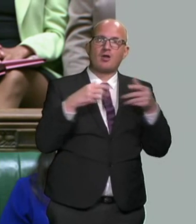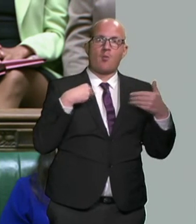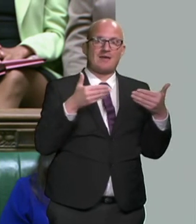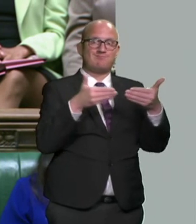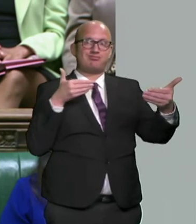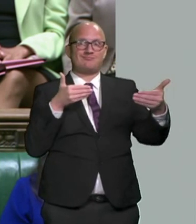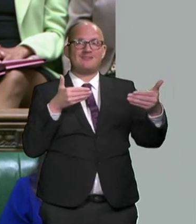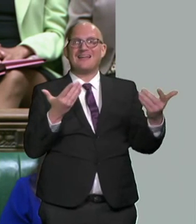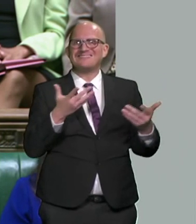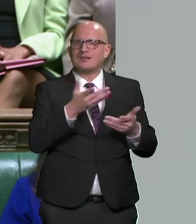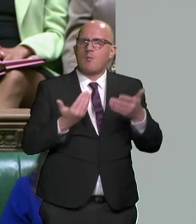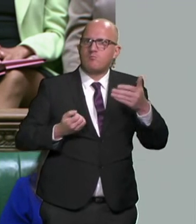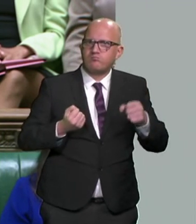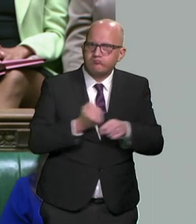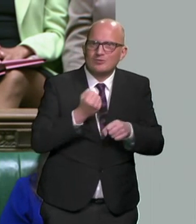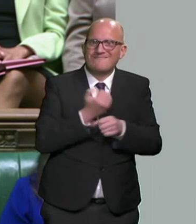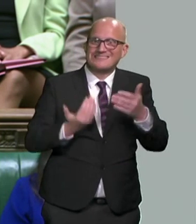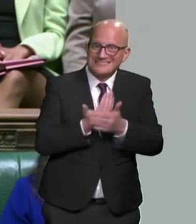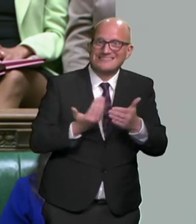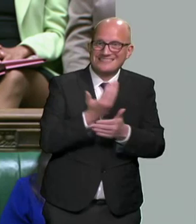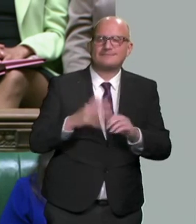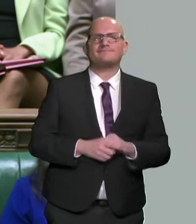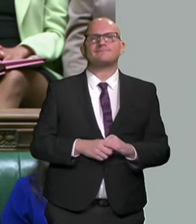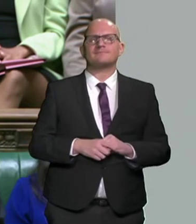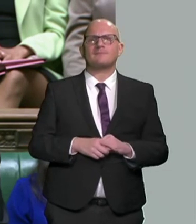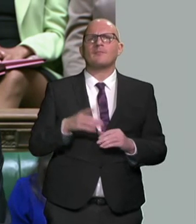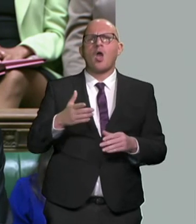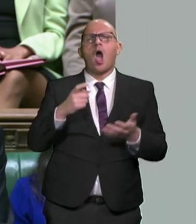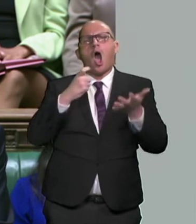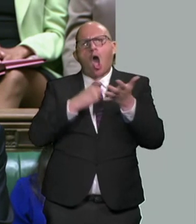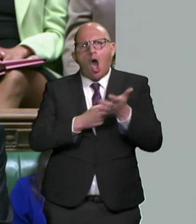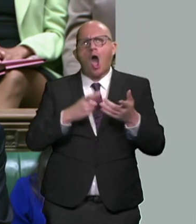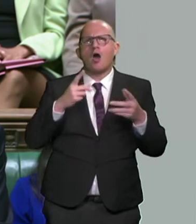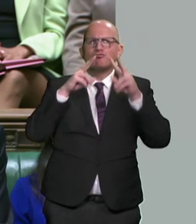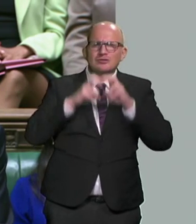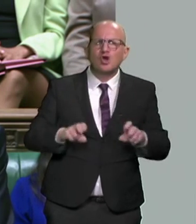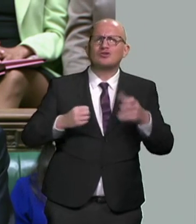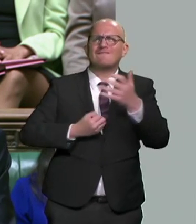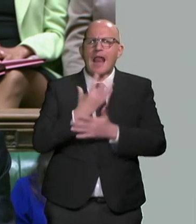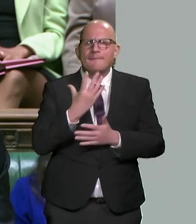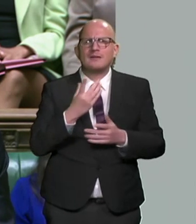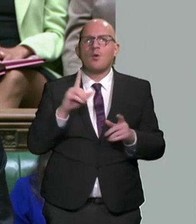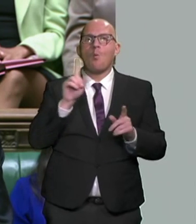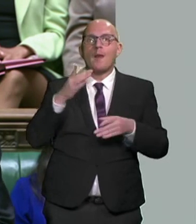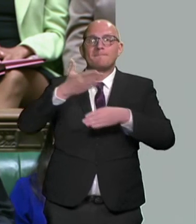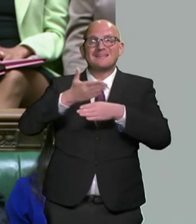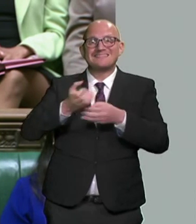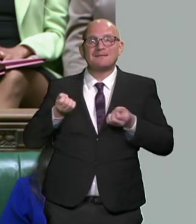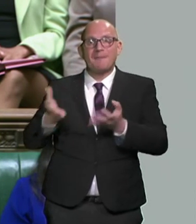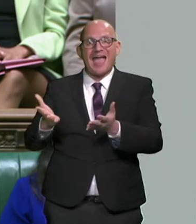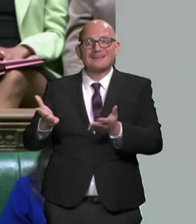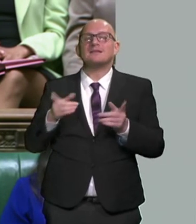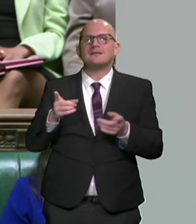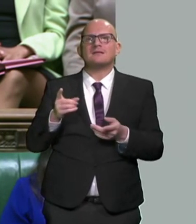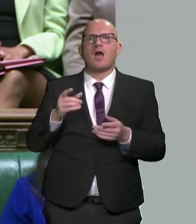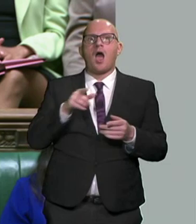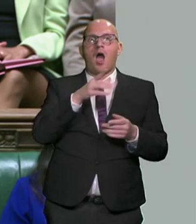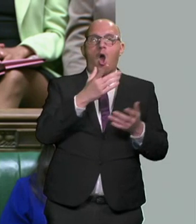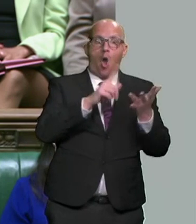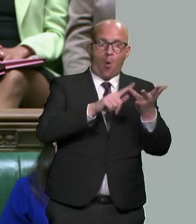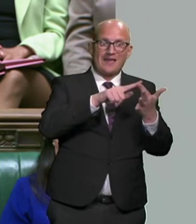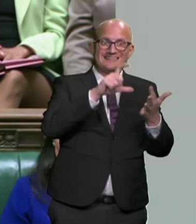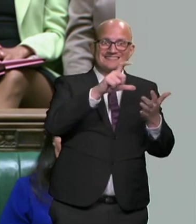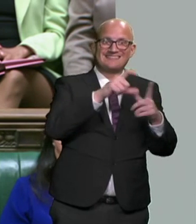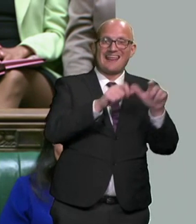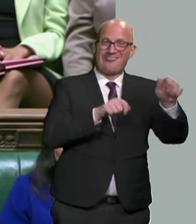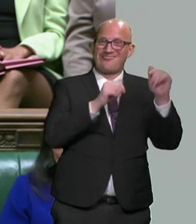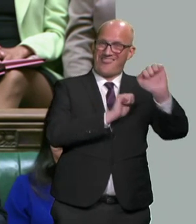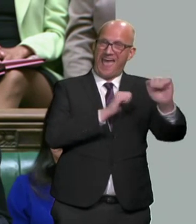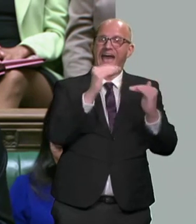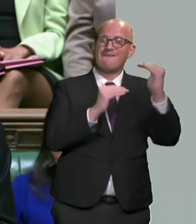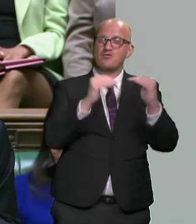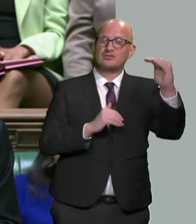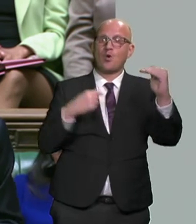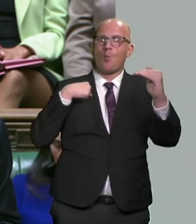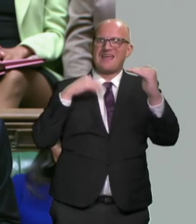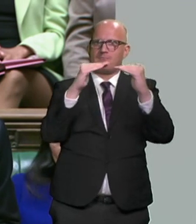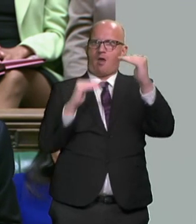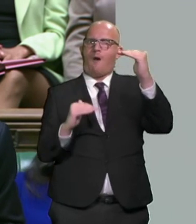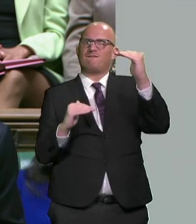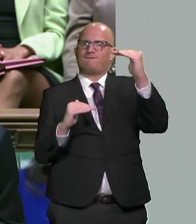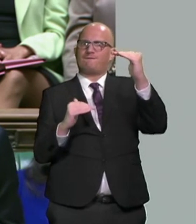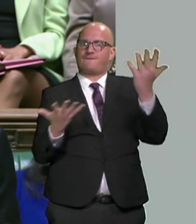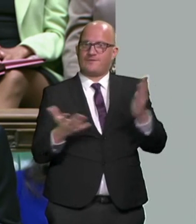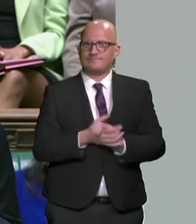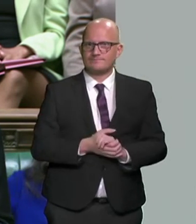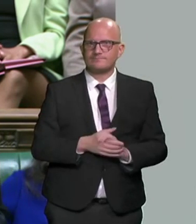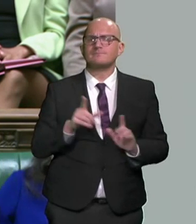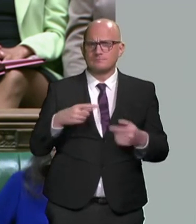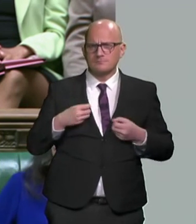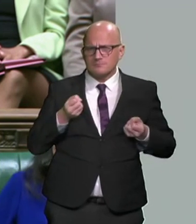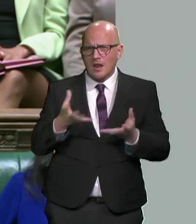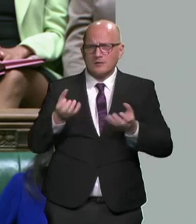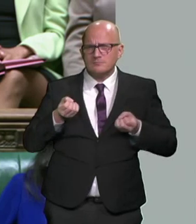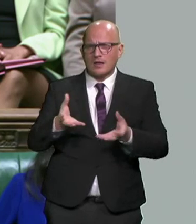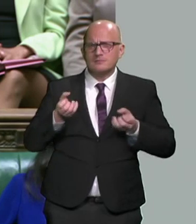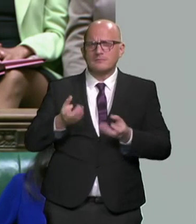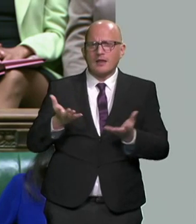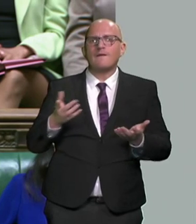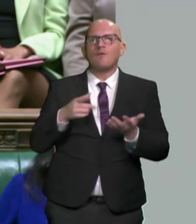Right now, we know that the amount that businesses spend on research and development as a percentage of GDP is less than half the OECD average, and that is despite us spending more on tax reliefs than almost every other country.